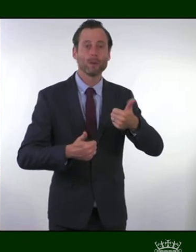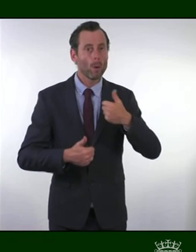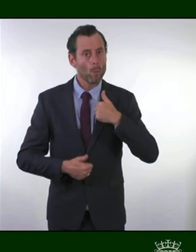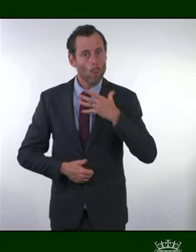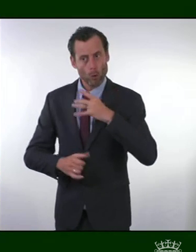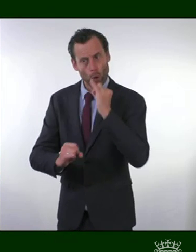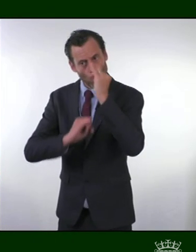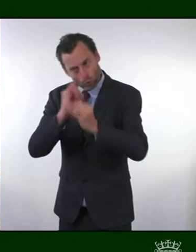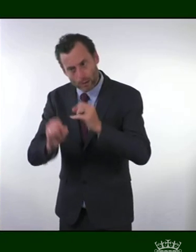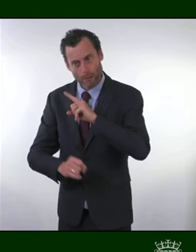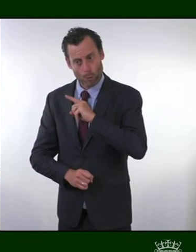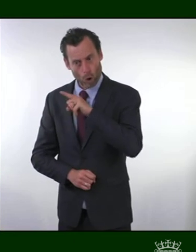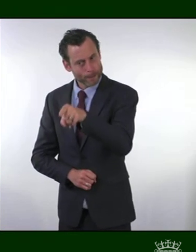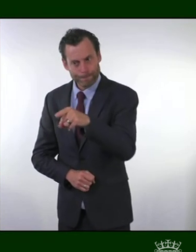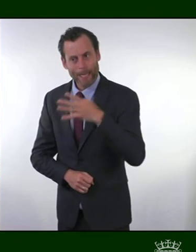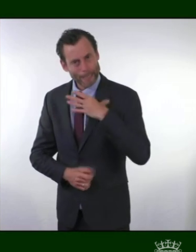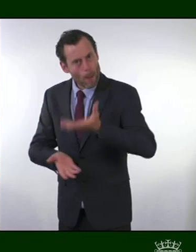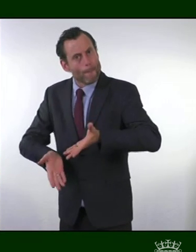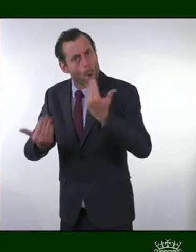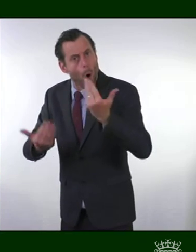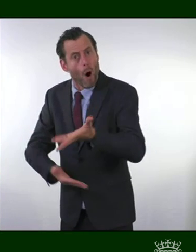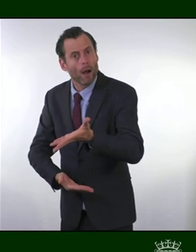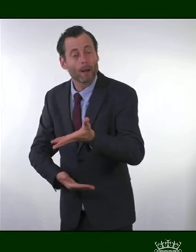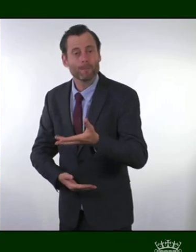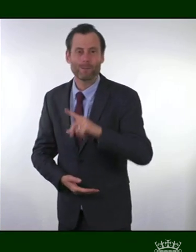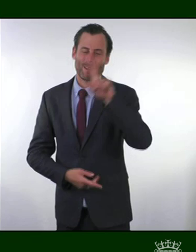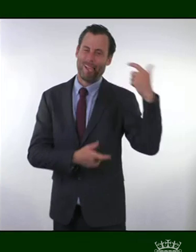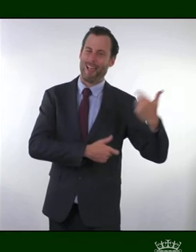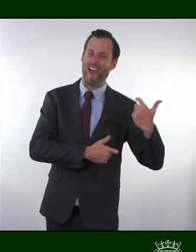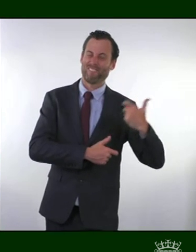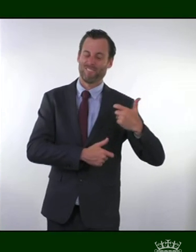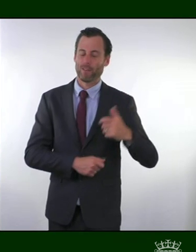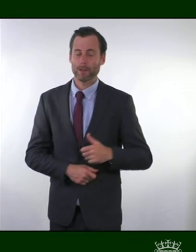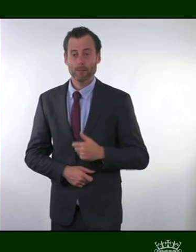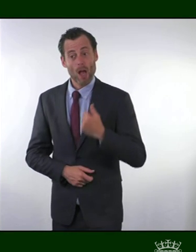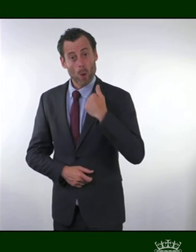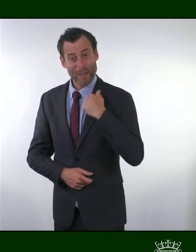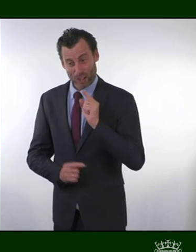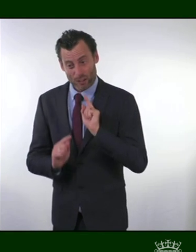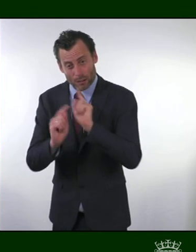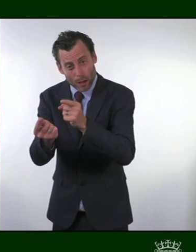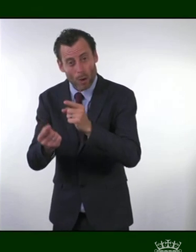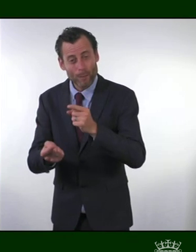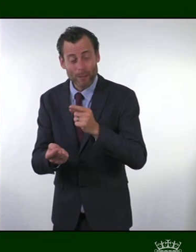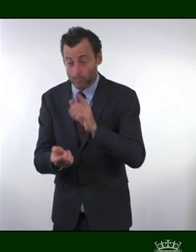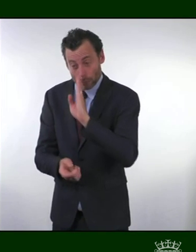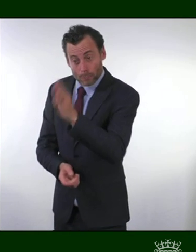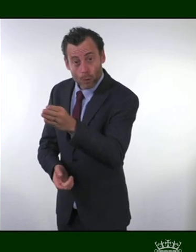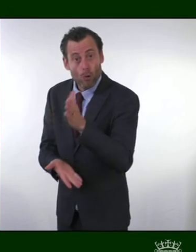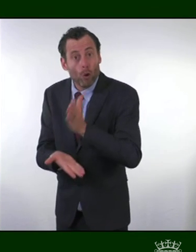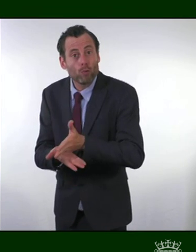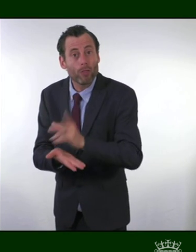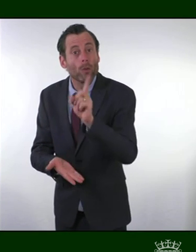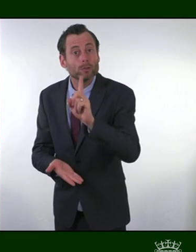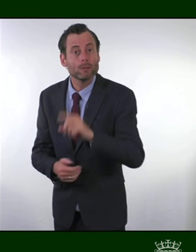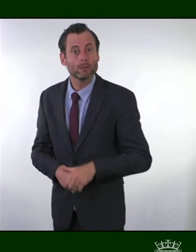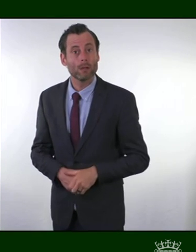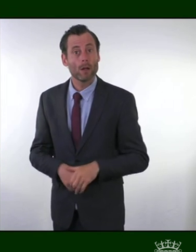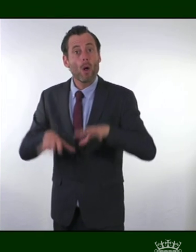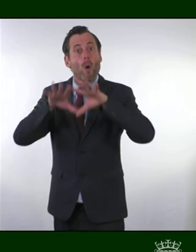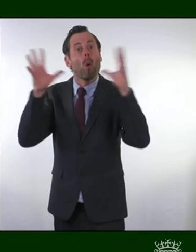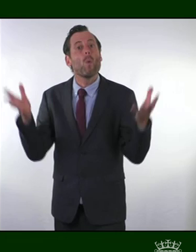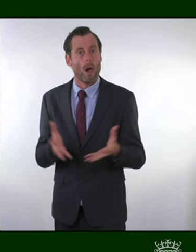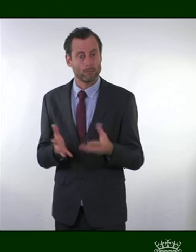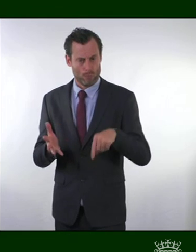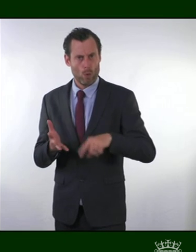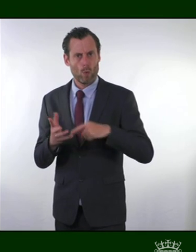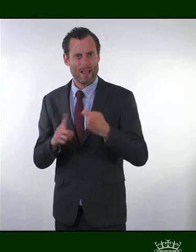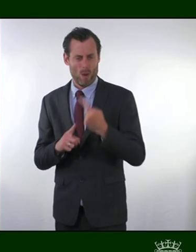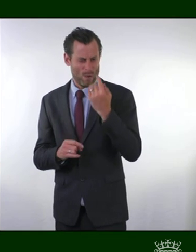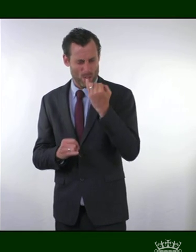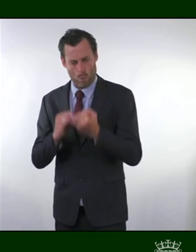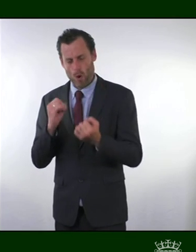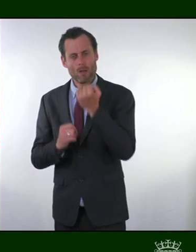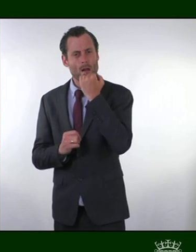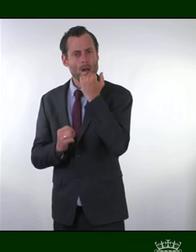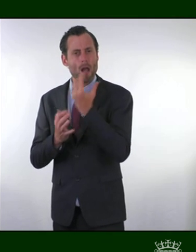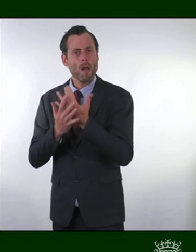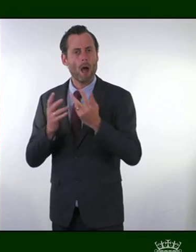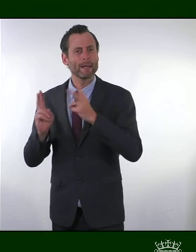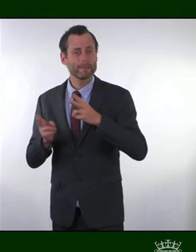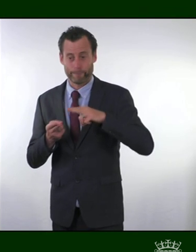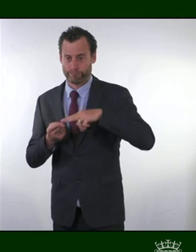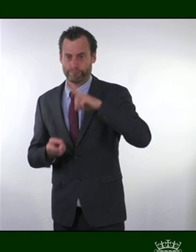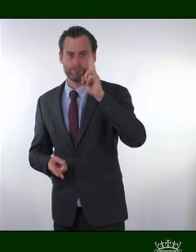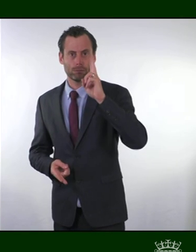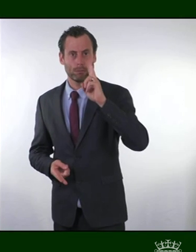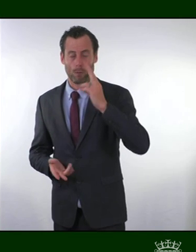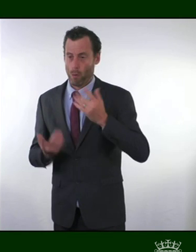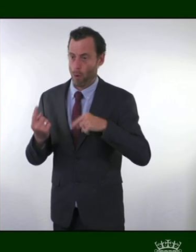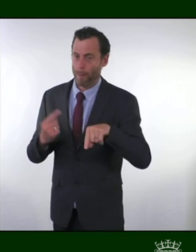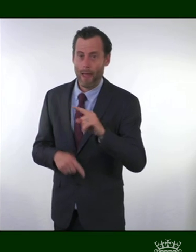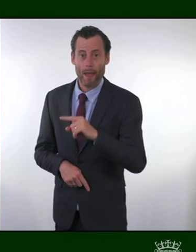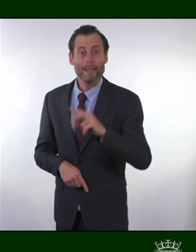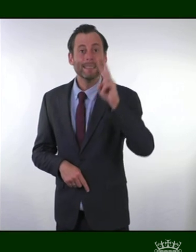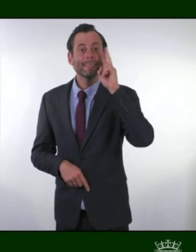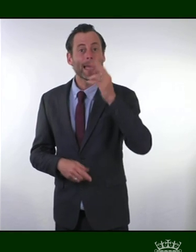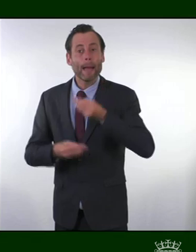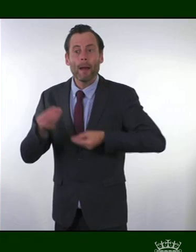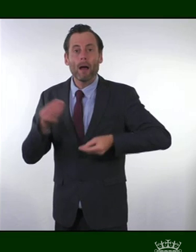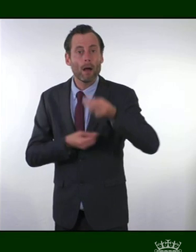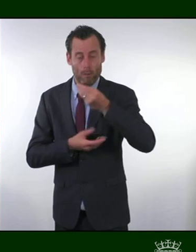But when the Government fall short we will speak up, and the blunt truth is that we have one of the highest death rates in the world and among the deepest economic damage in the industrialised world from coronavirus.